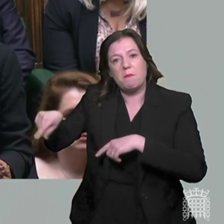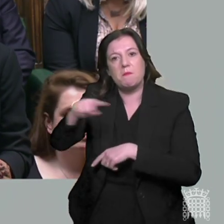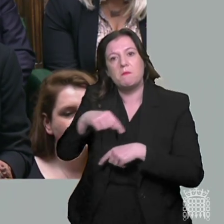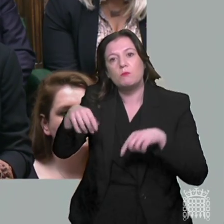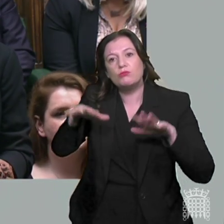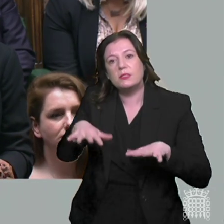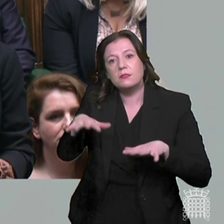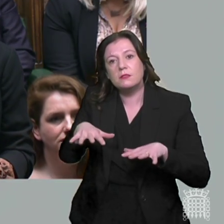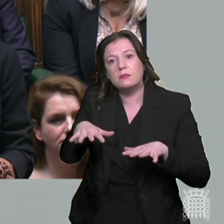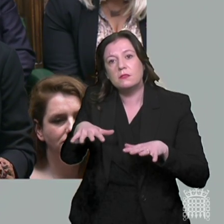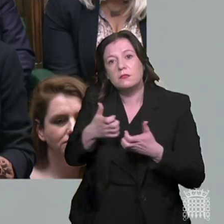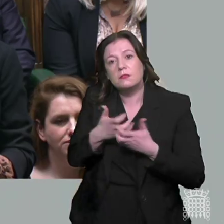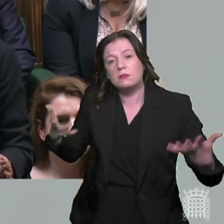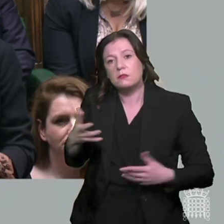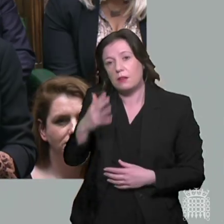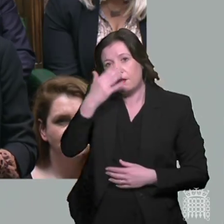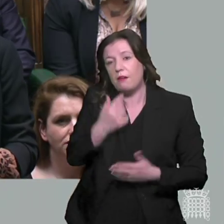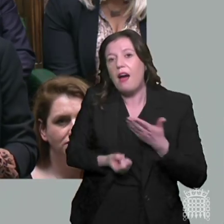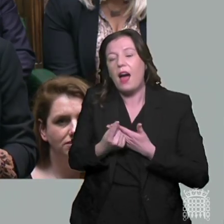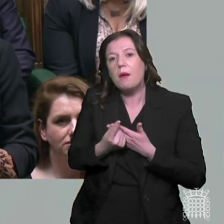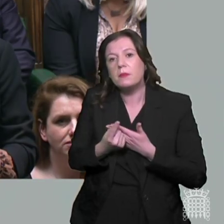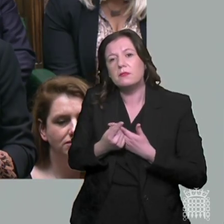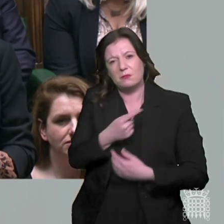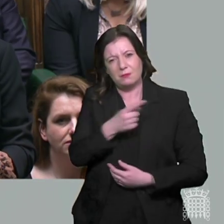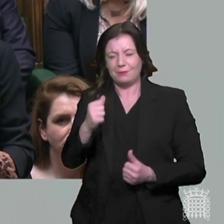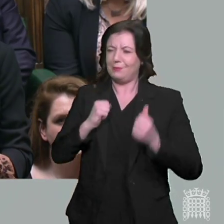That is not a number they should be proud of.